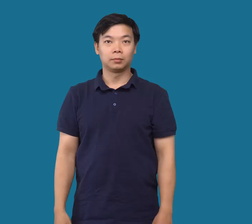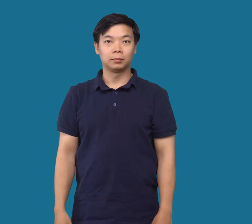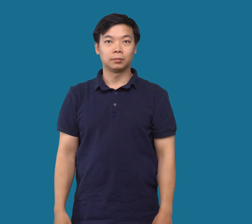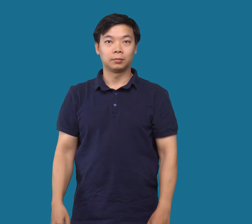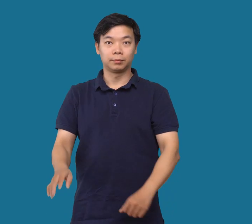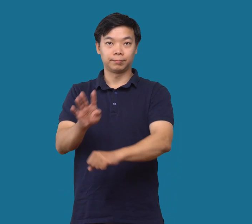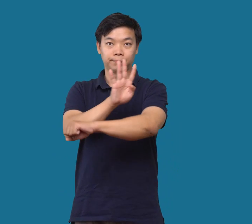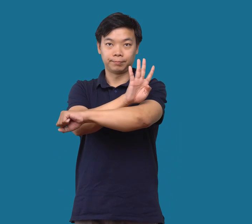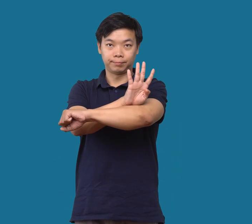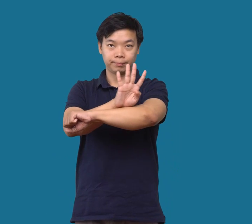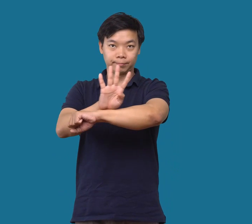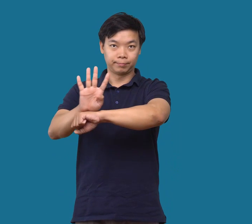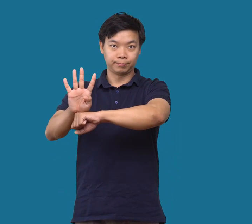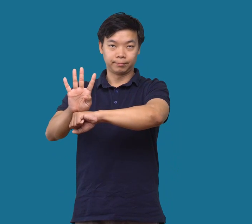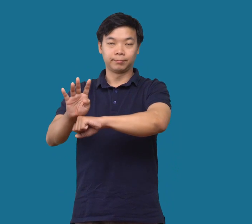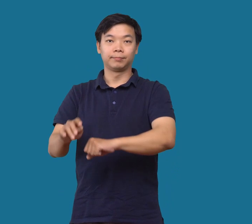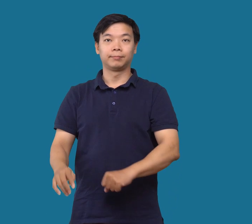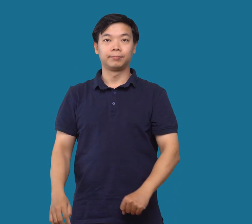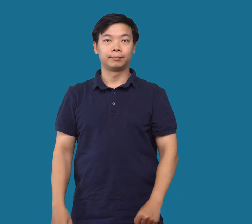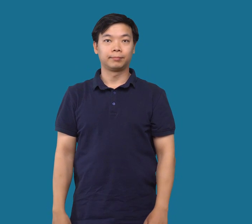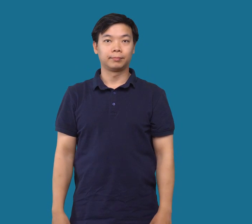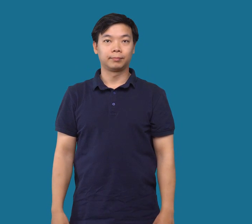công viên